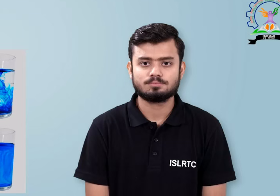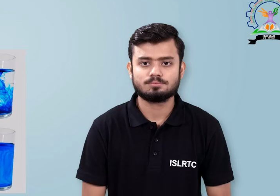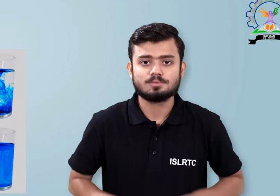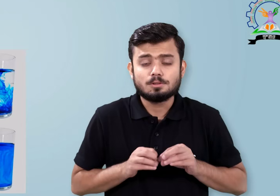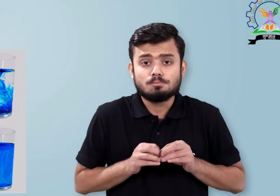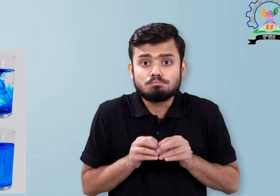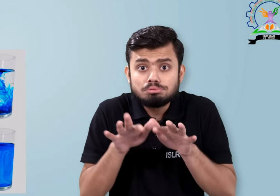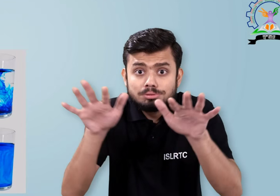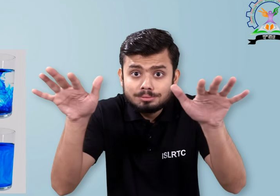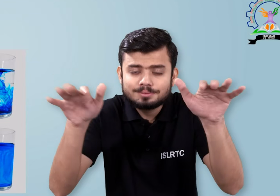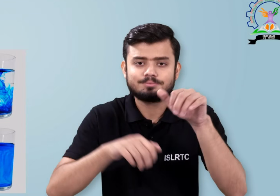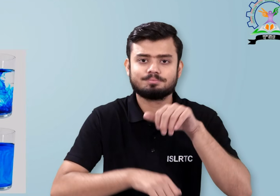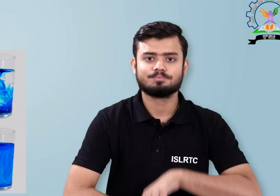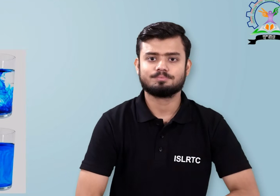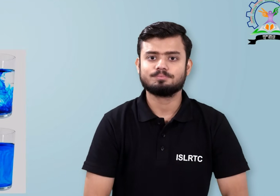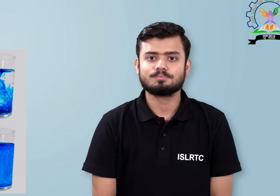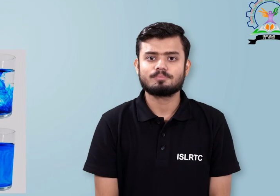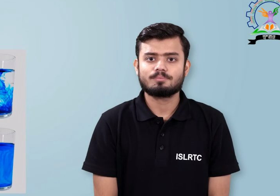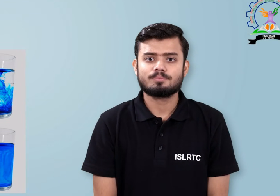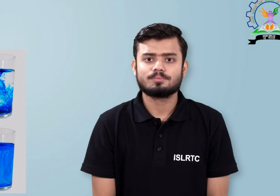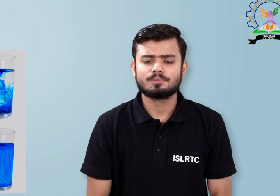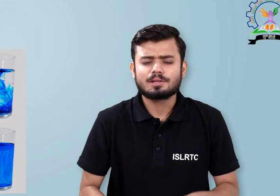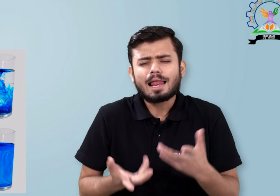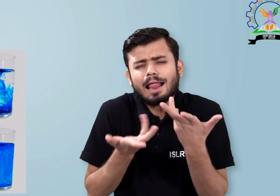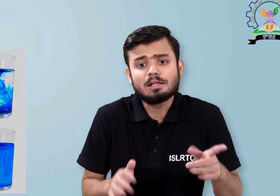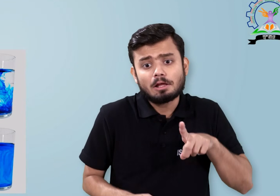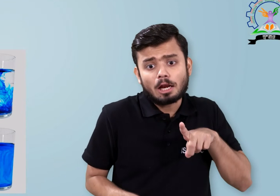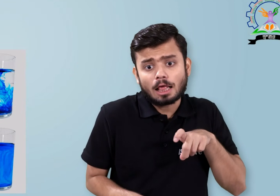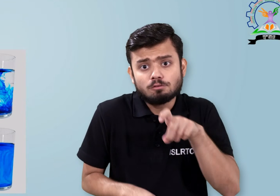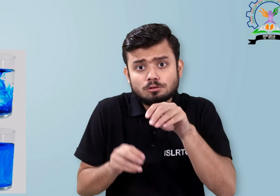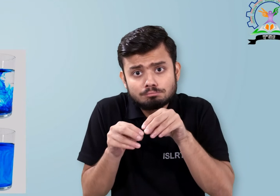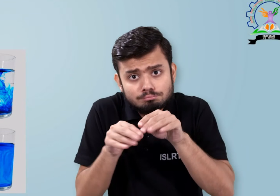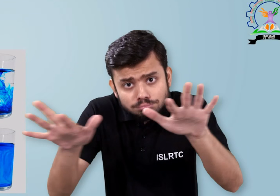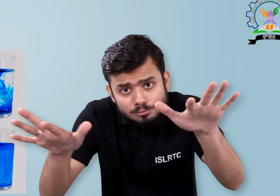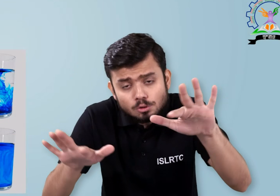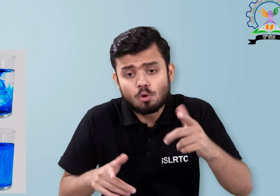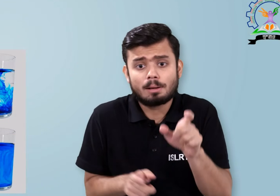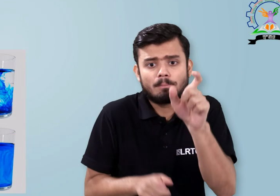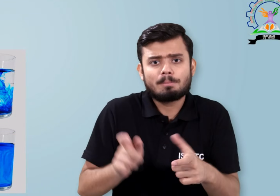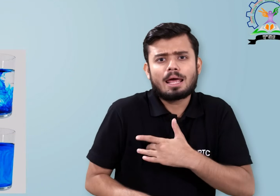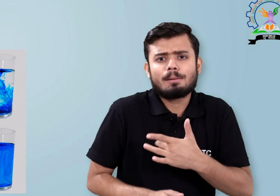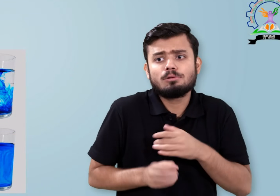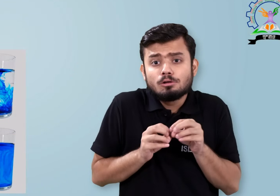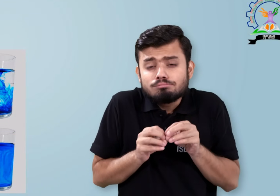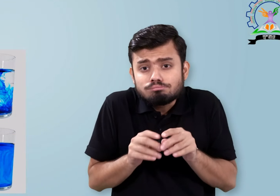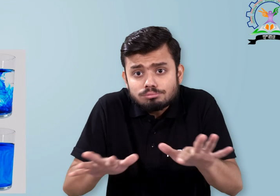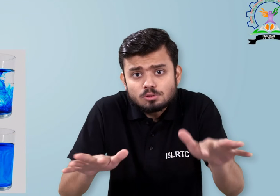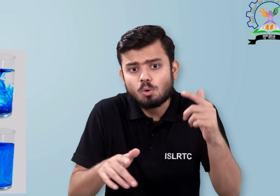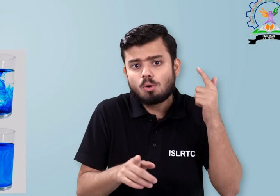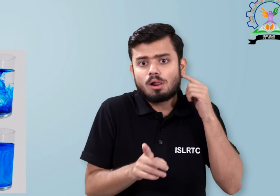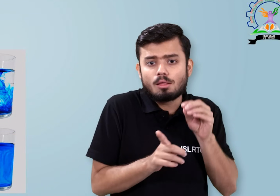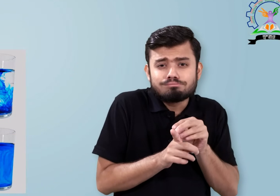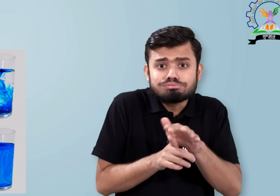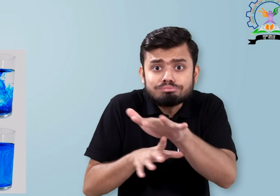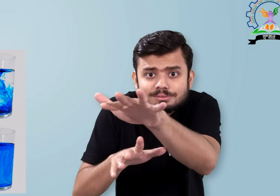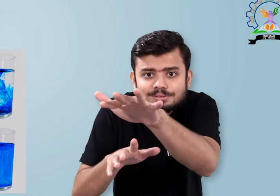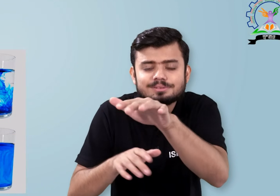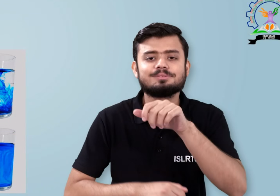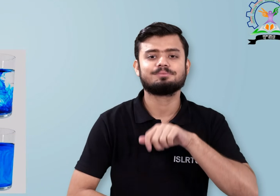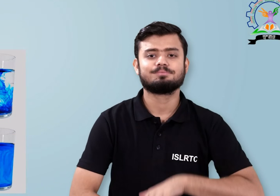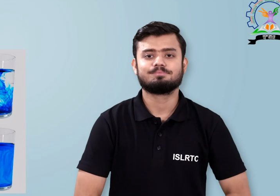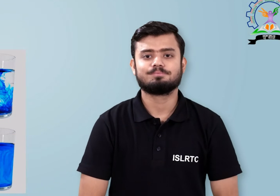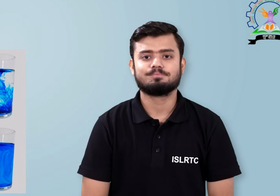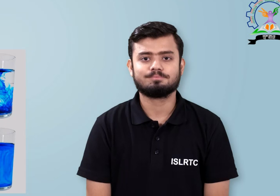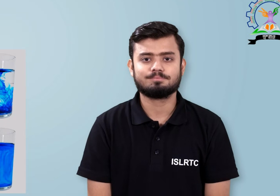Diffusion It is the state of being spread out or transmitted especially by contact.